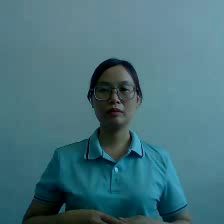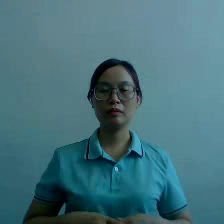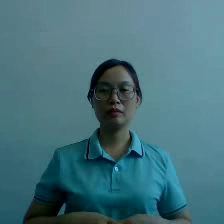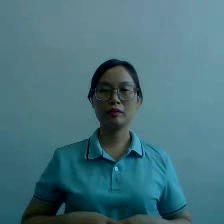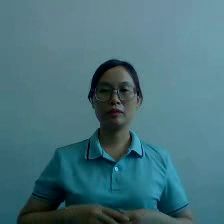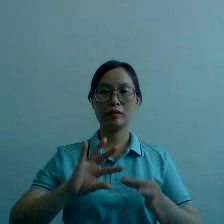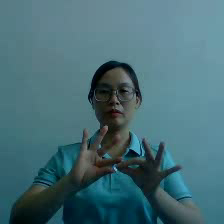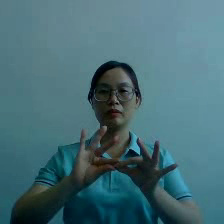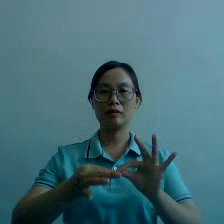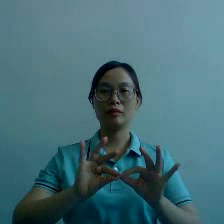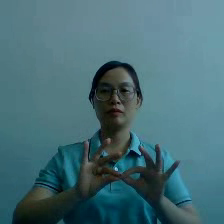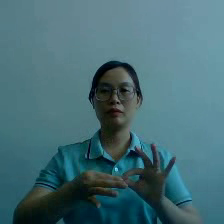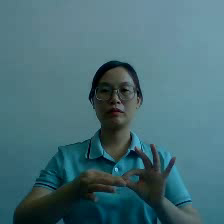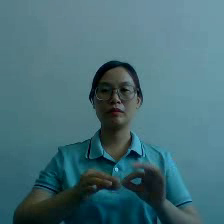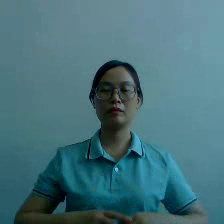Rau